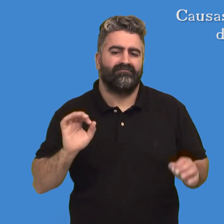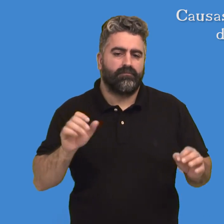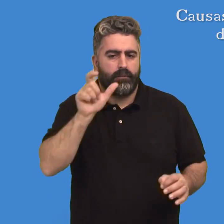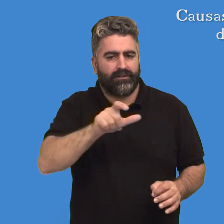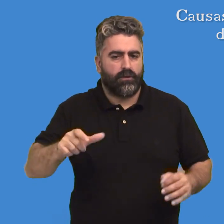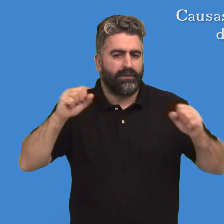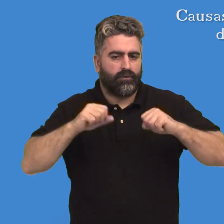persona